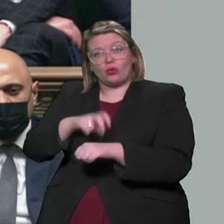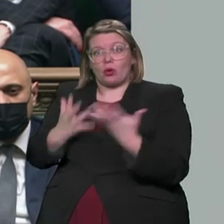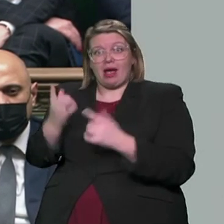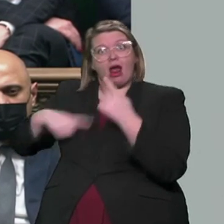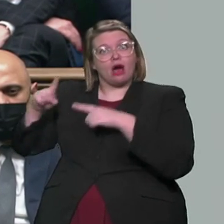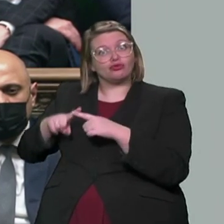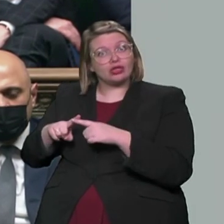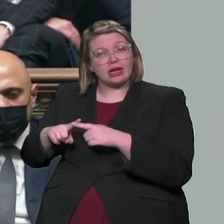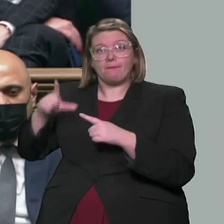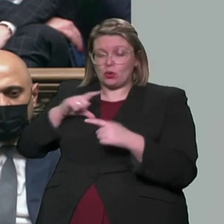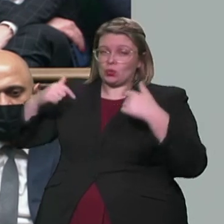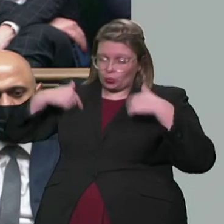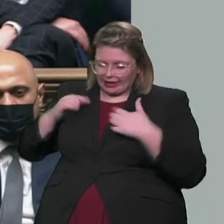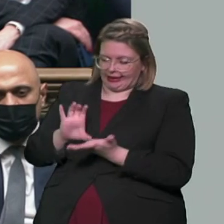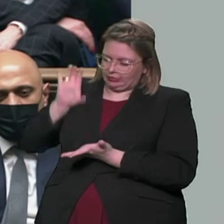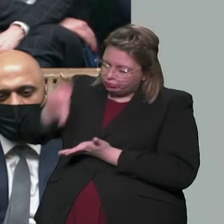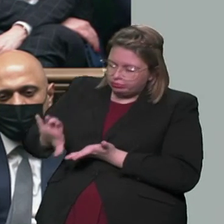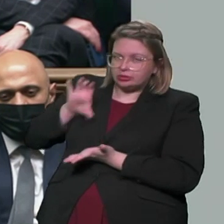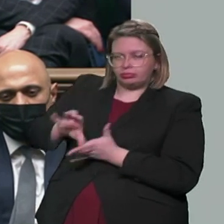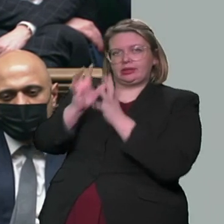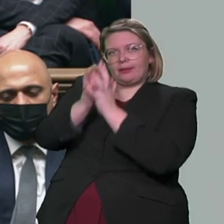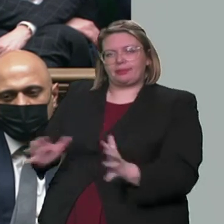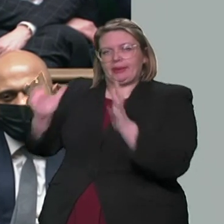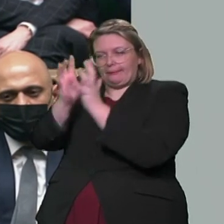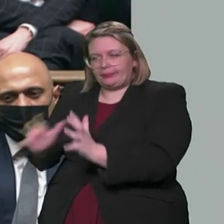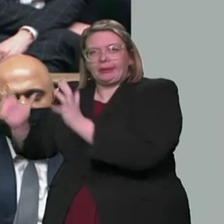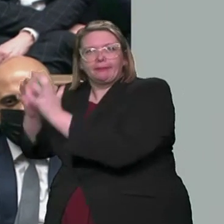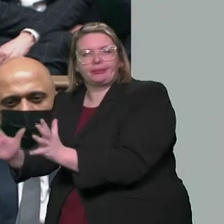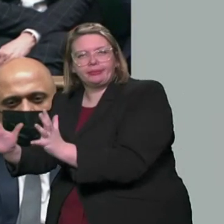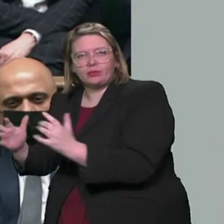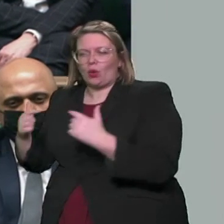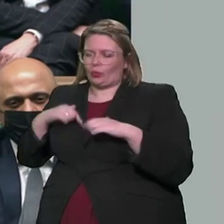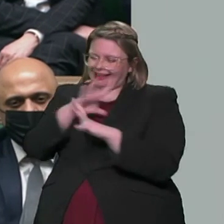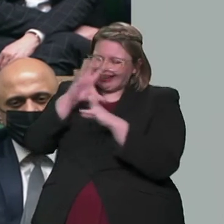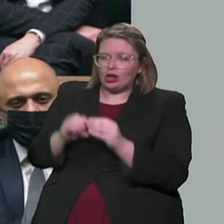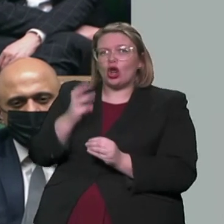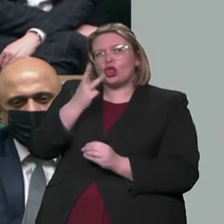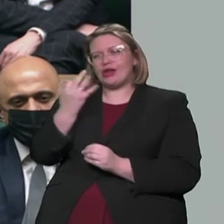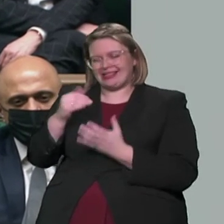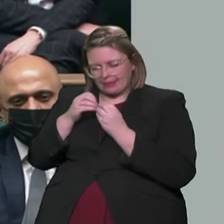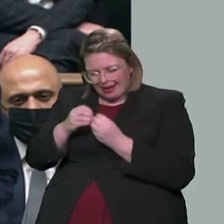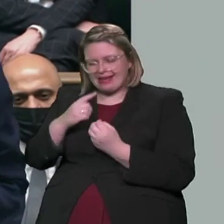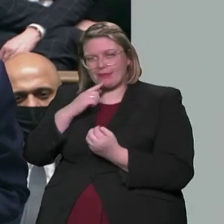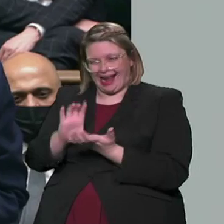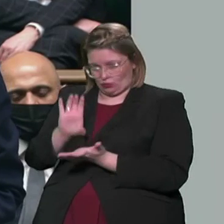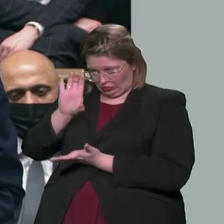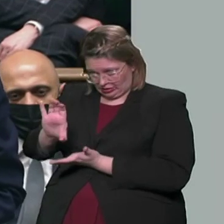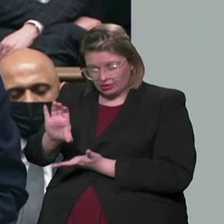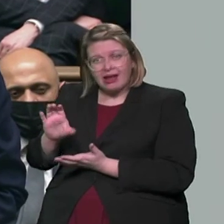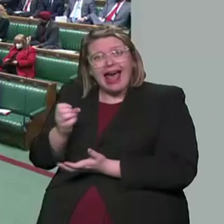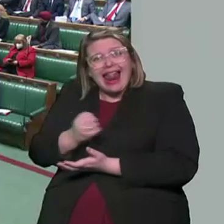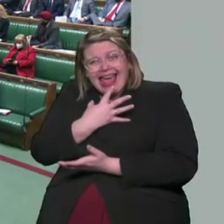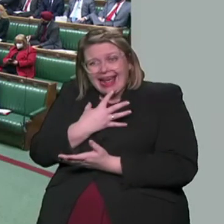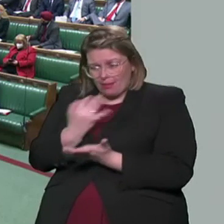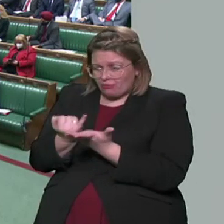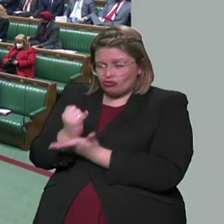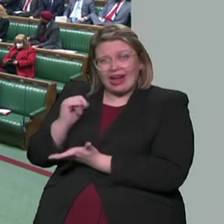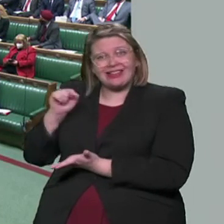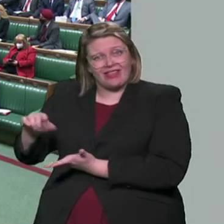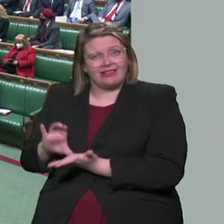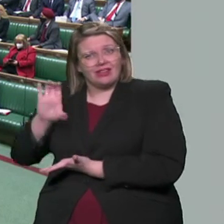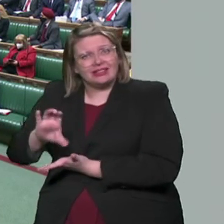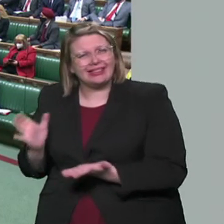That is because of the investment that we are making—£36 billion—every penny piece of which the Opposition voted against.